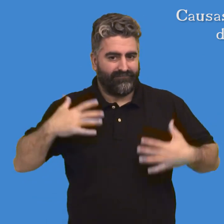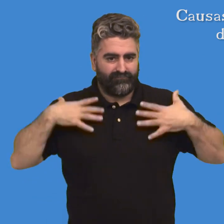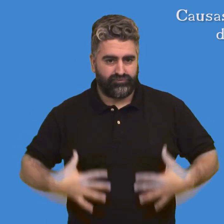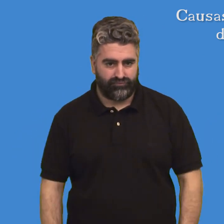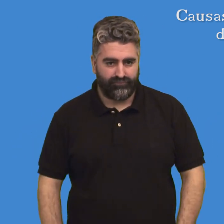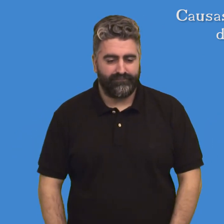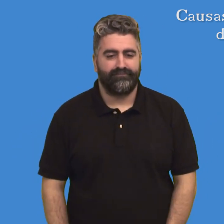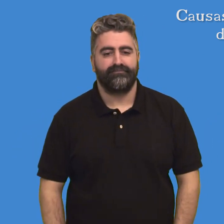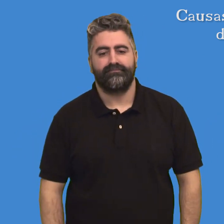cuerpo